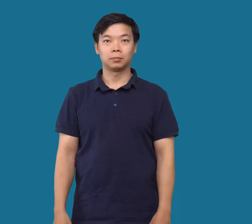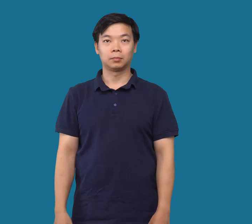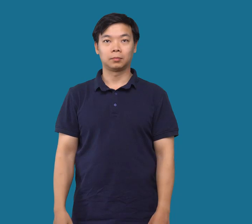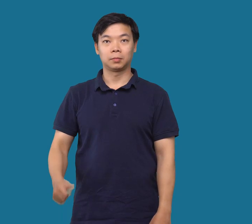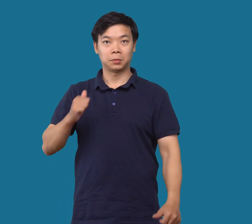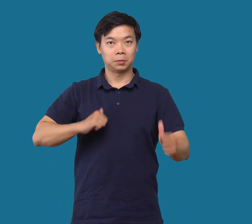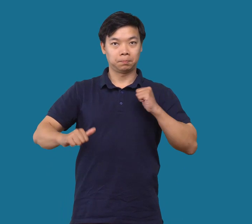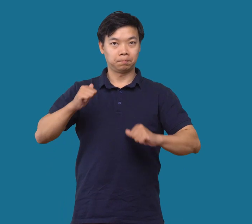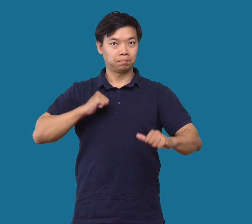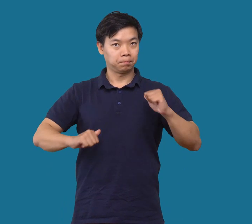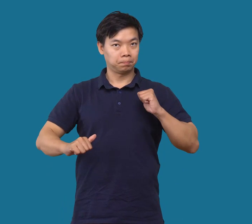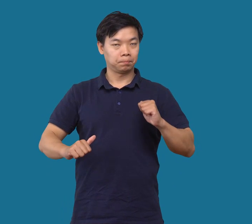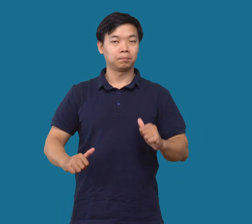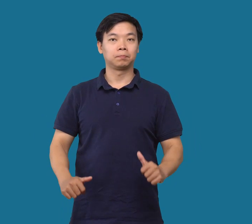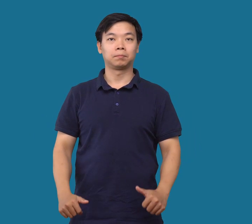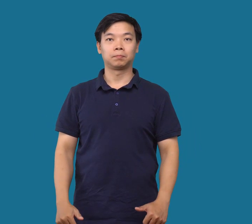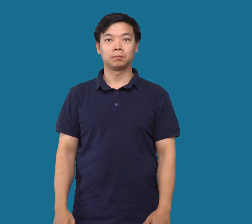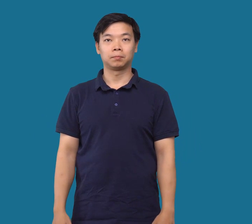dân tộc